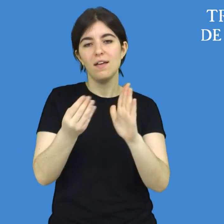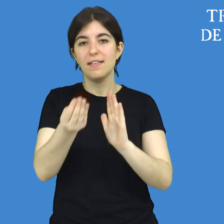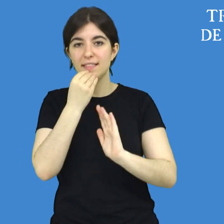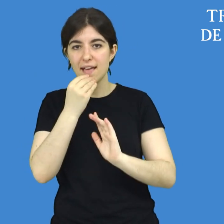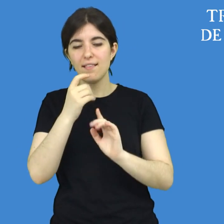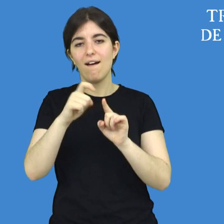comer